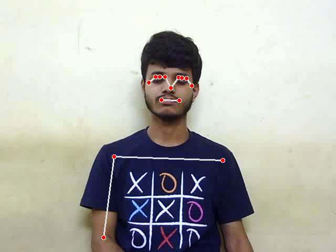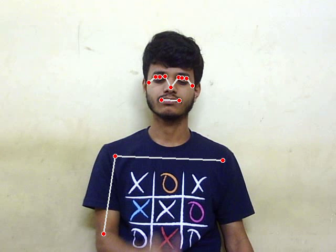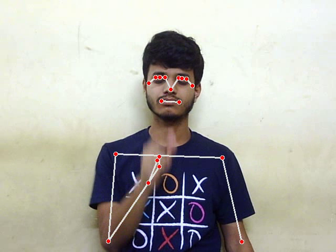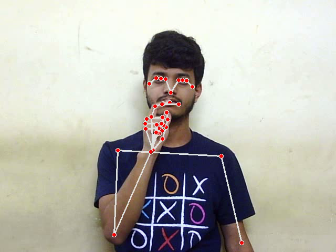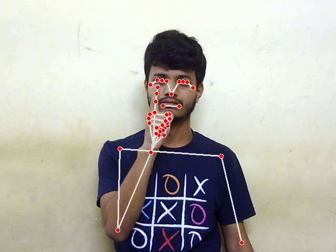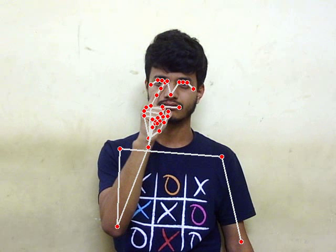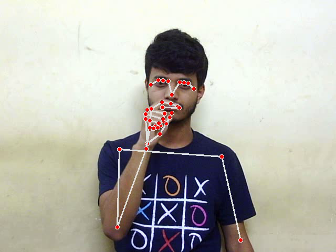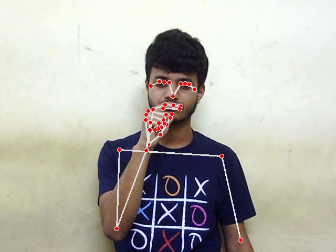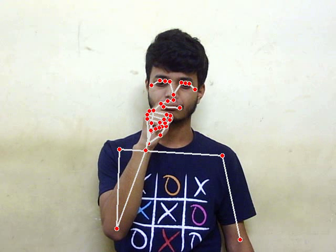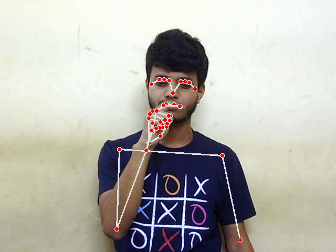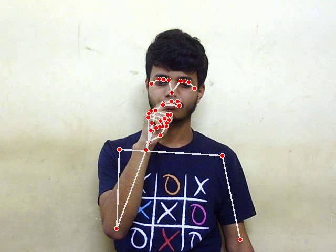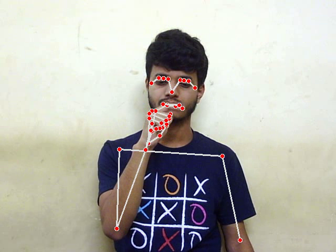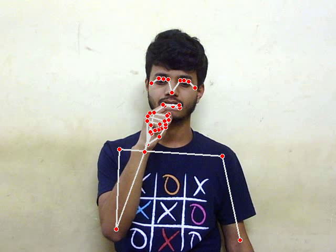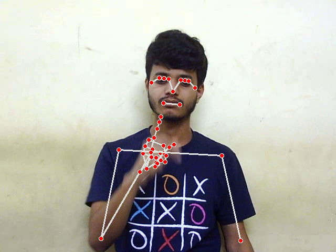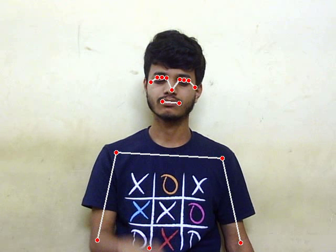who